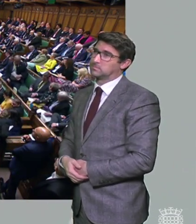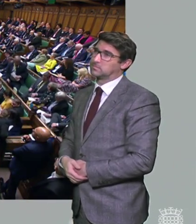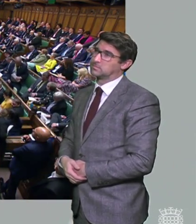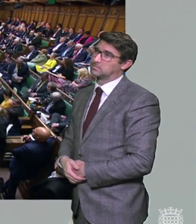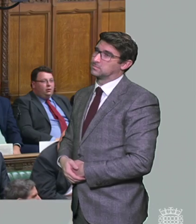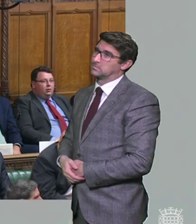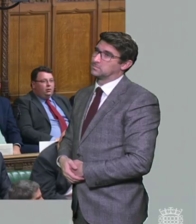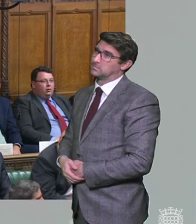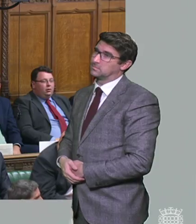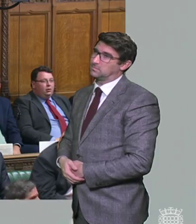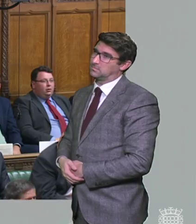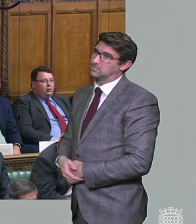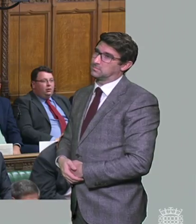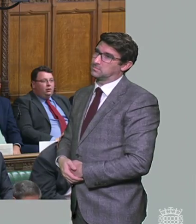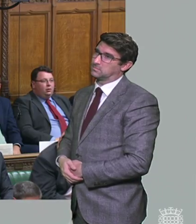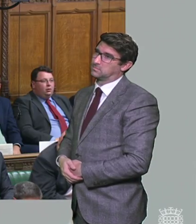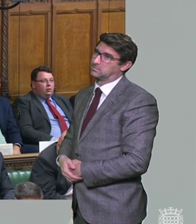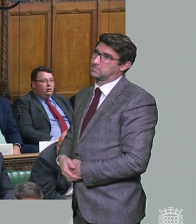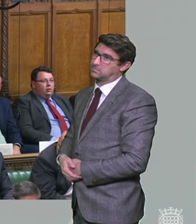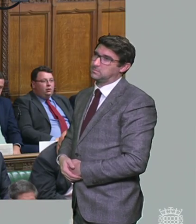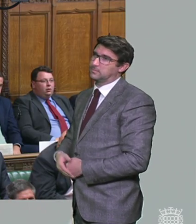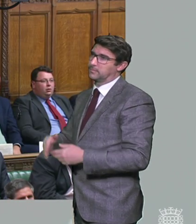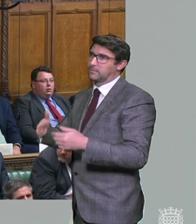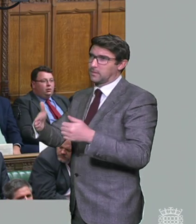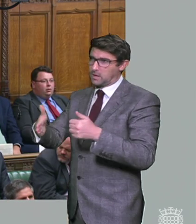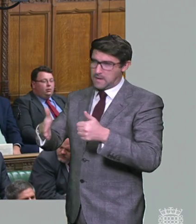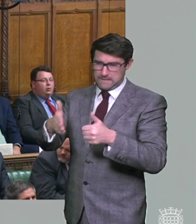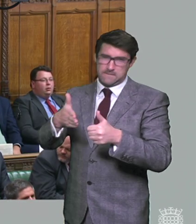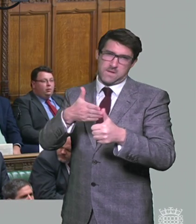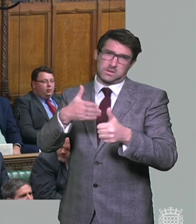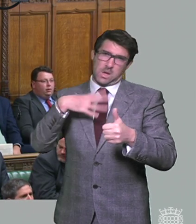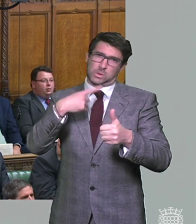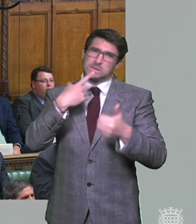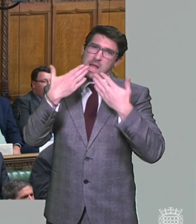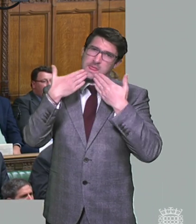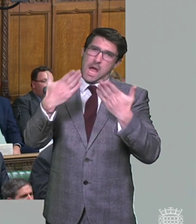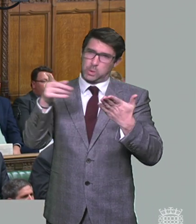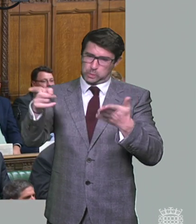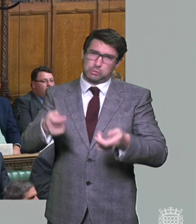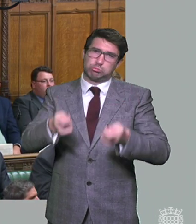I thank the Prime Minister for her warm words about Sir David Amess, who is sorely missed in this place.